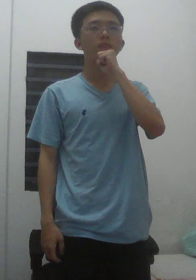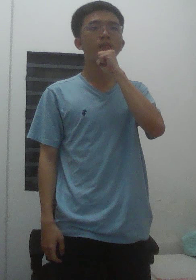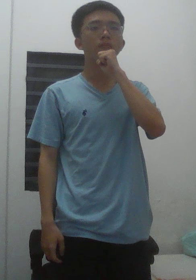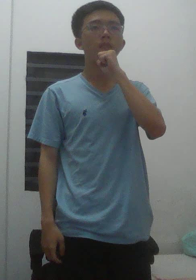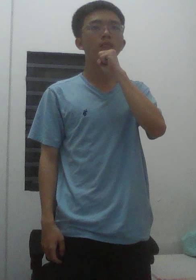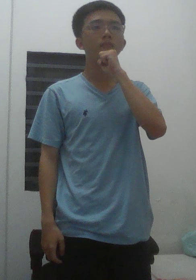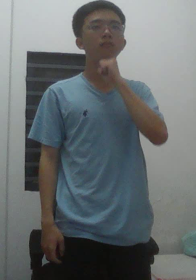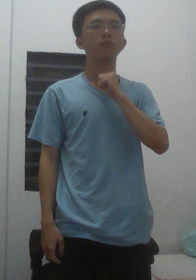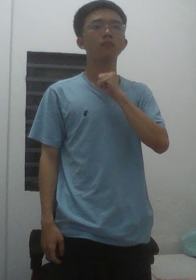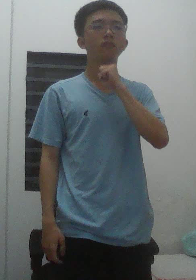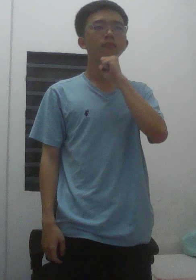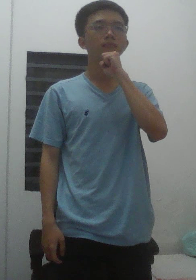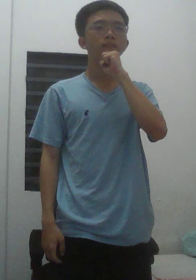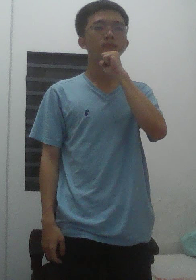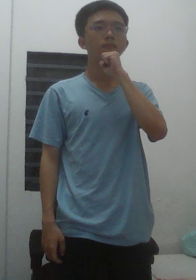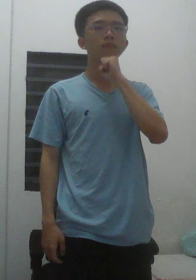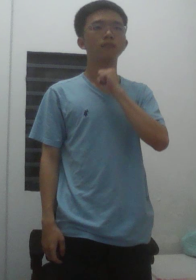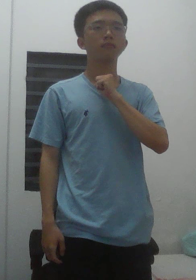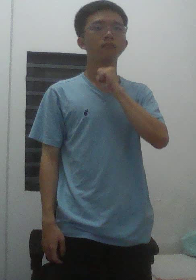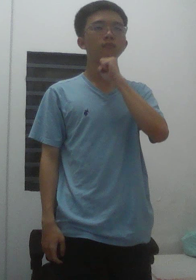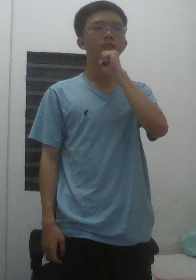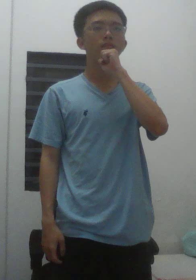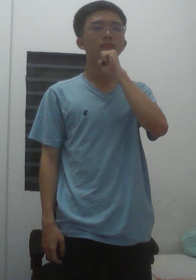dong y